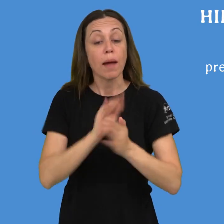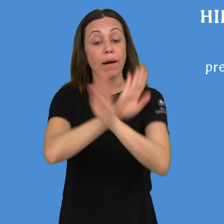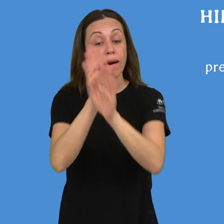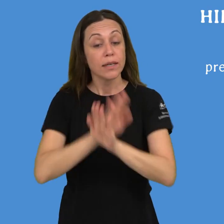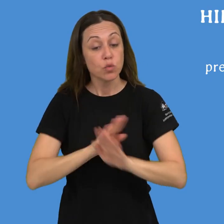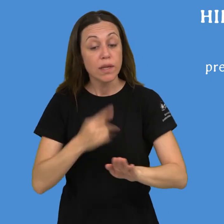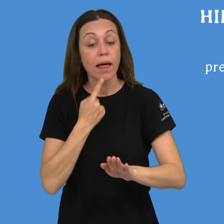resultado